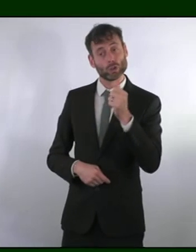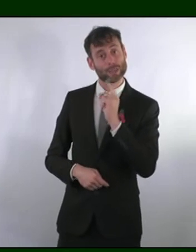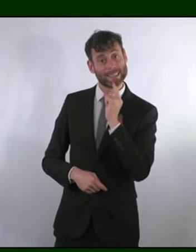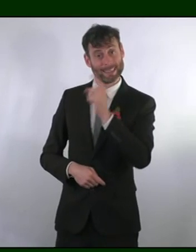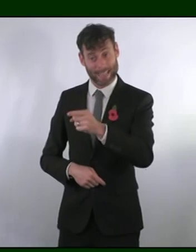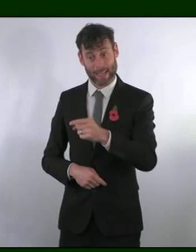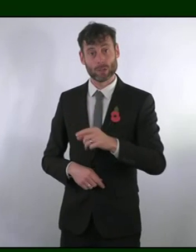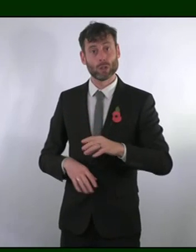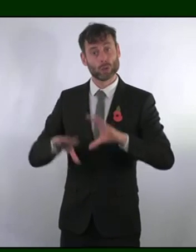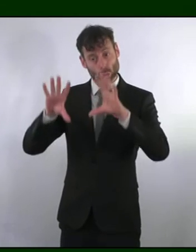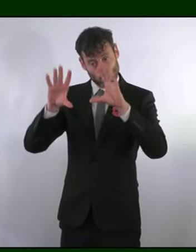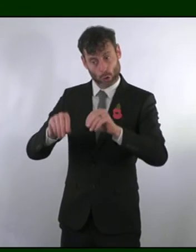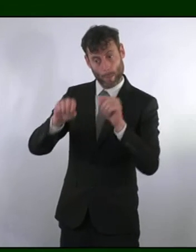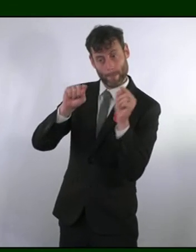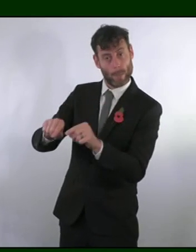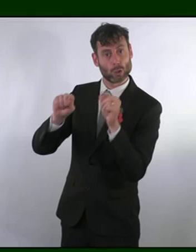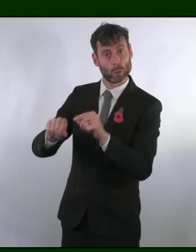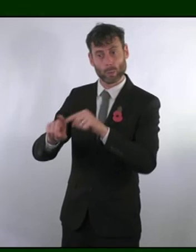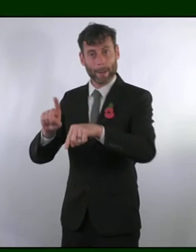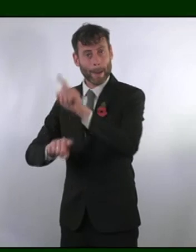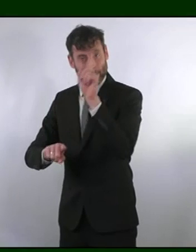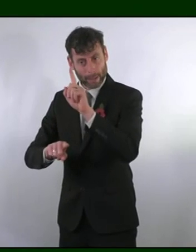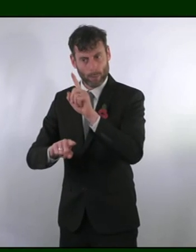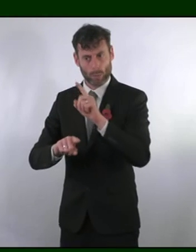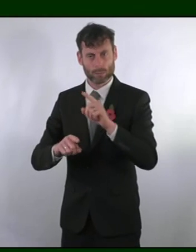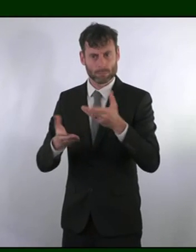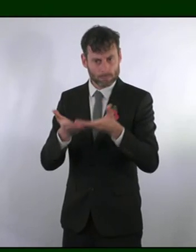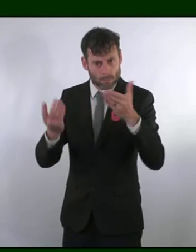I agree passionately with my hon.